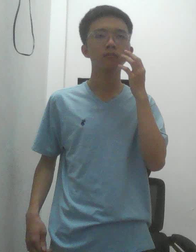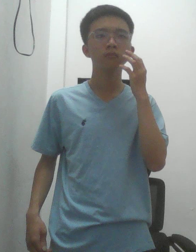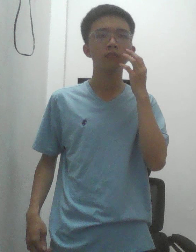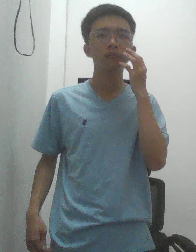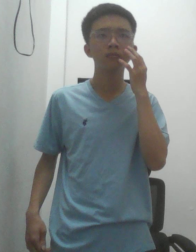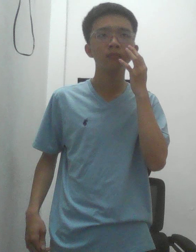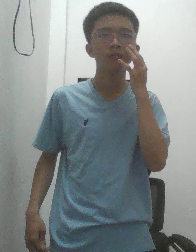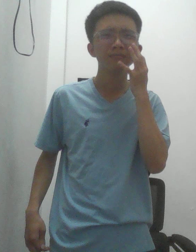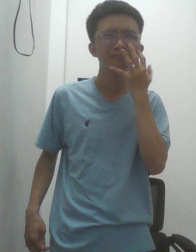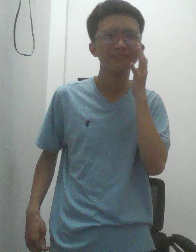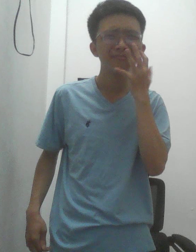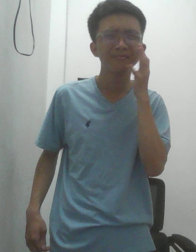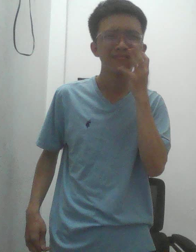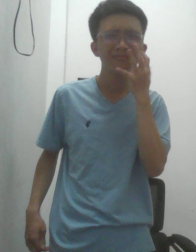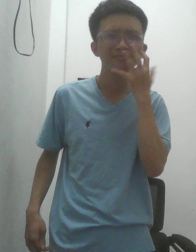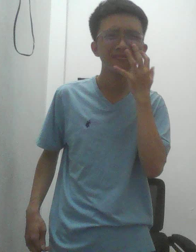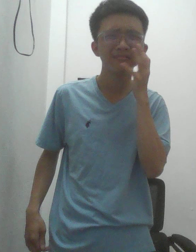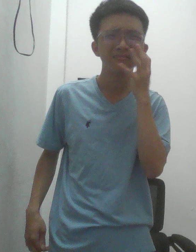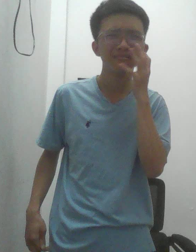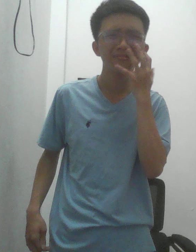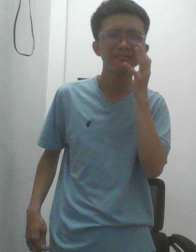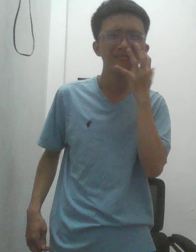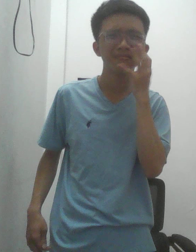kinh tom